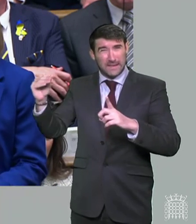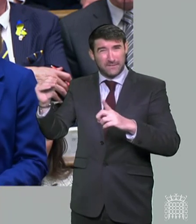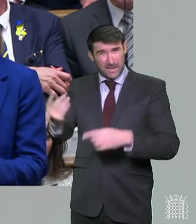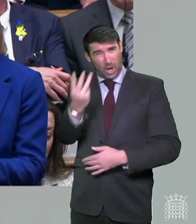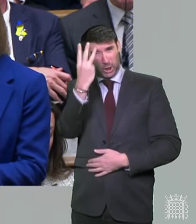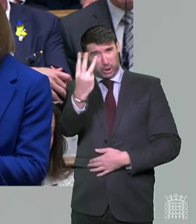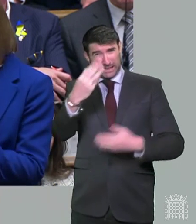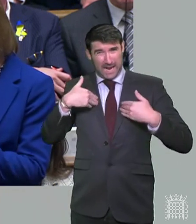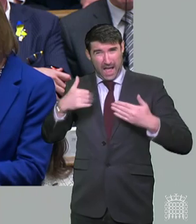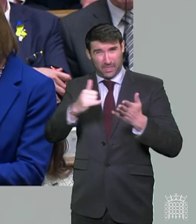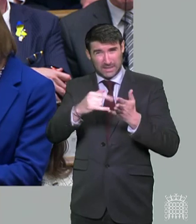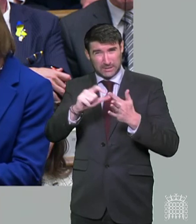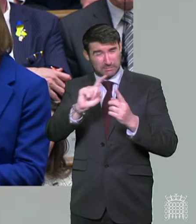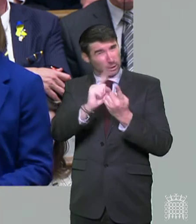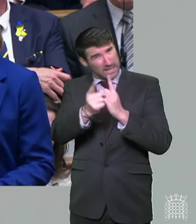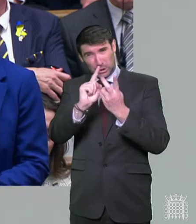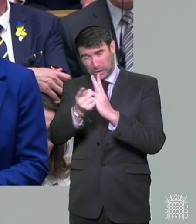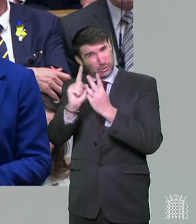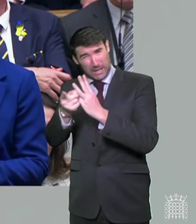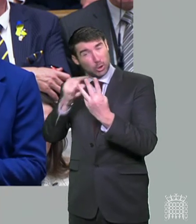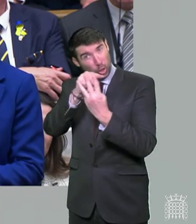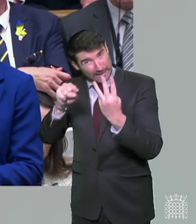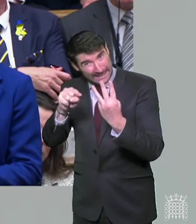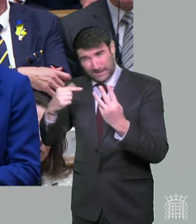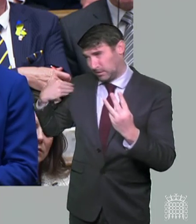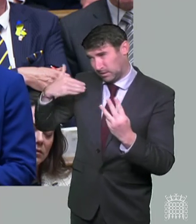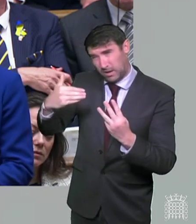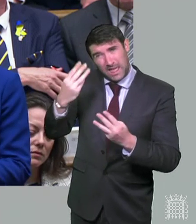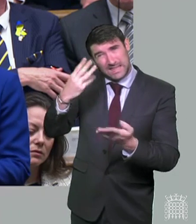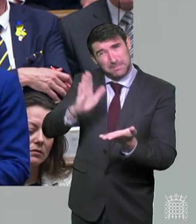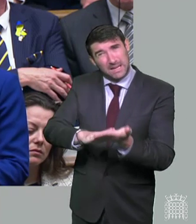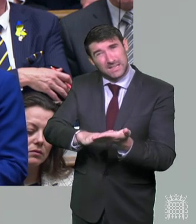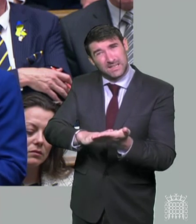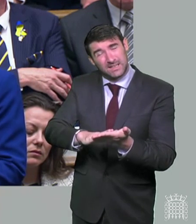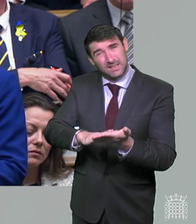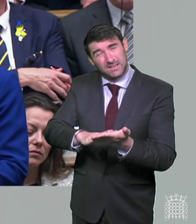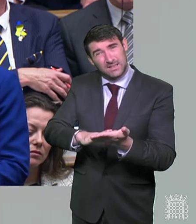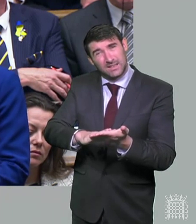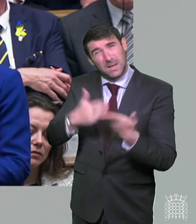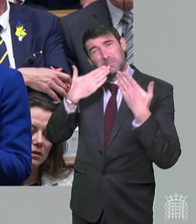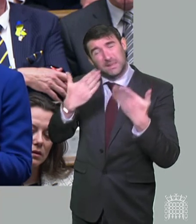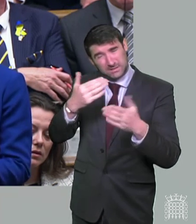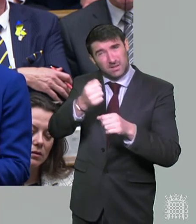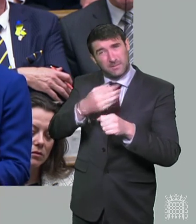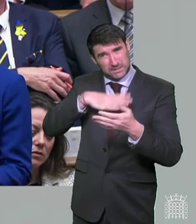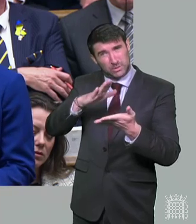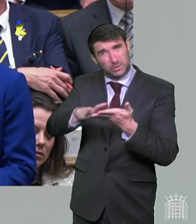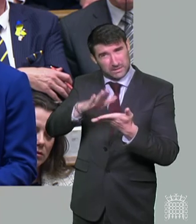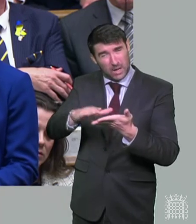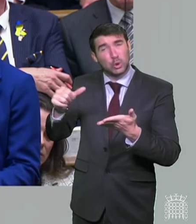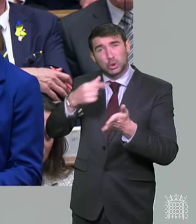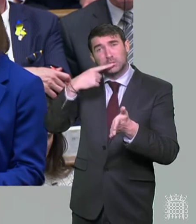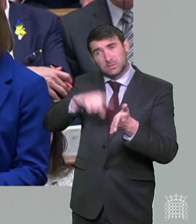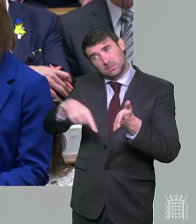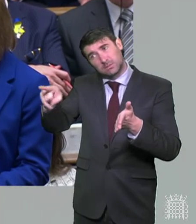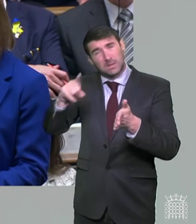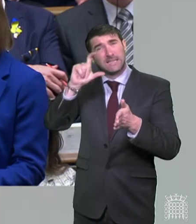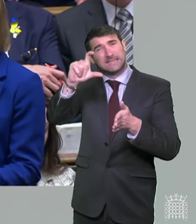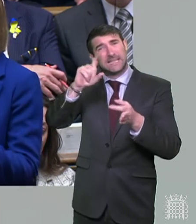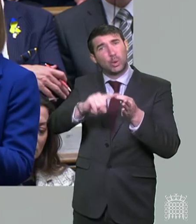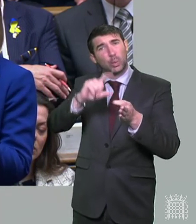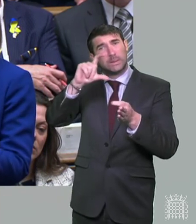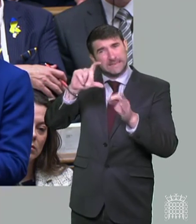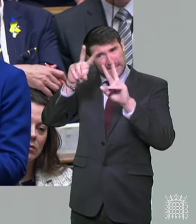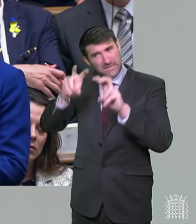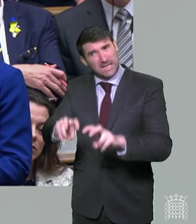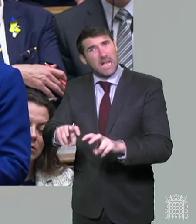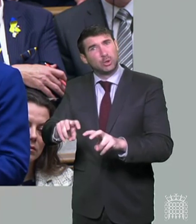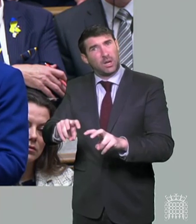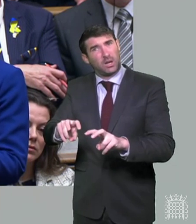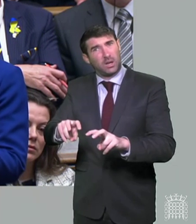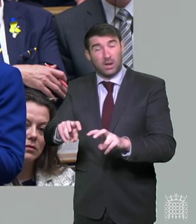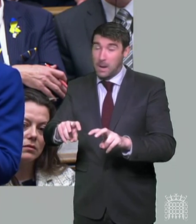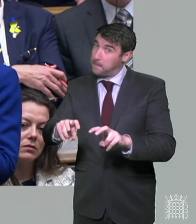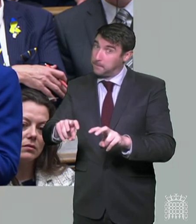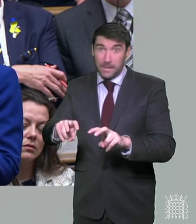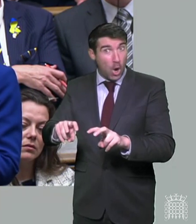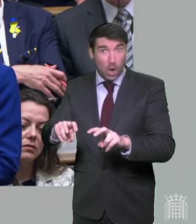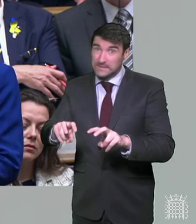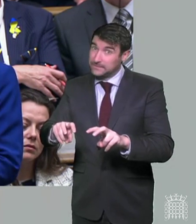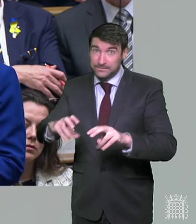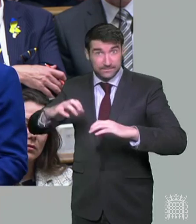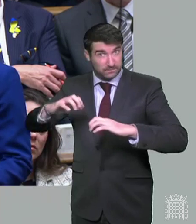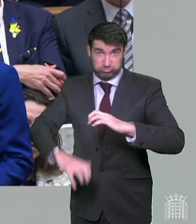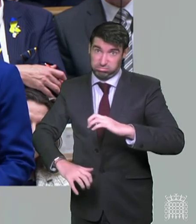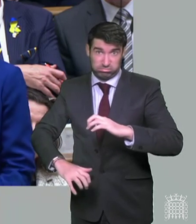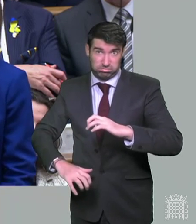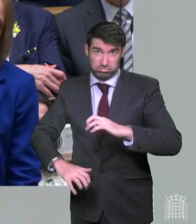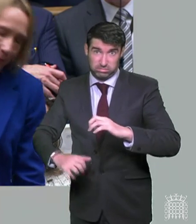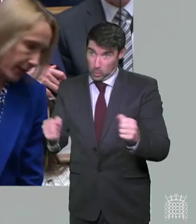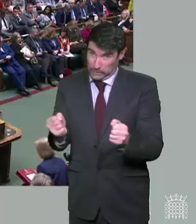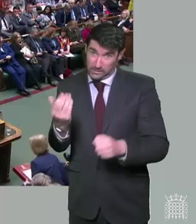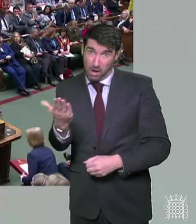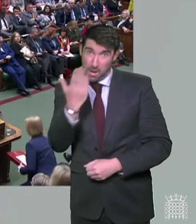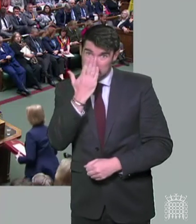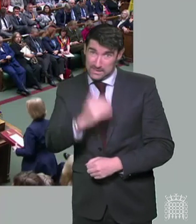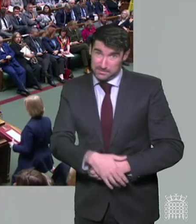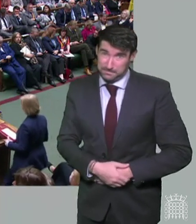Will the Prime Minister get a grip on this grave situation, and commission the Care Quality Commission to investigate the causes of, and the solutions to, these ambulance delays before a service in crisis faces the additional pressures of an oncoming winter?